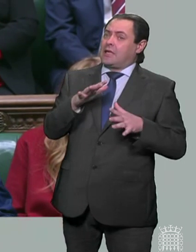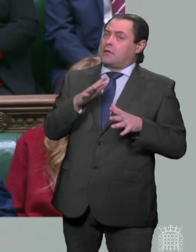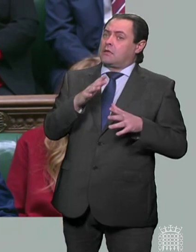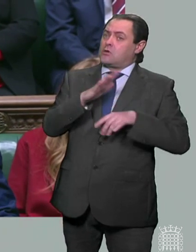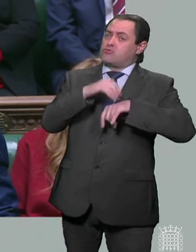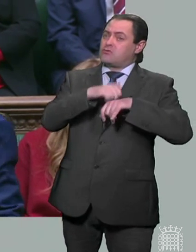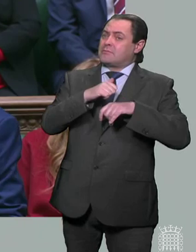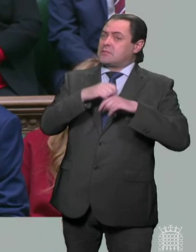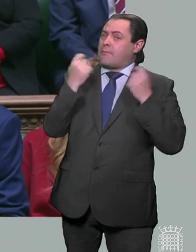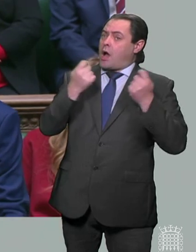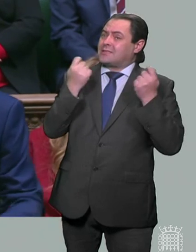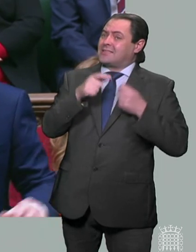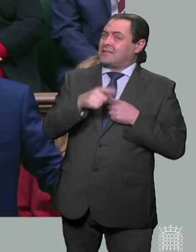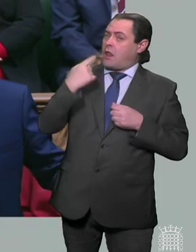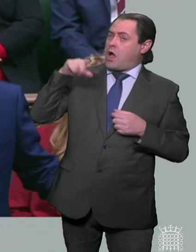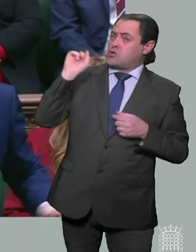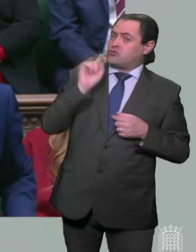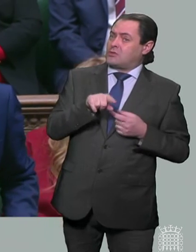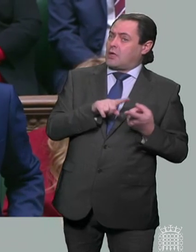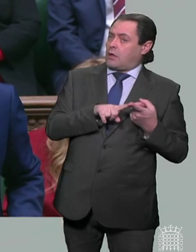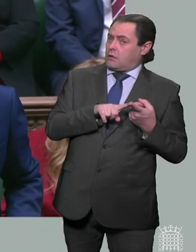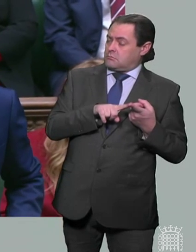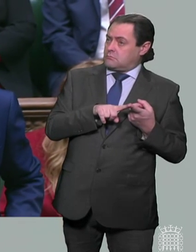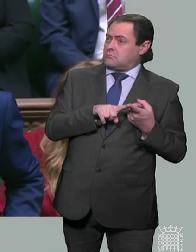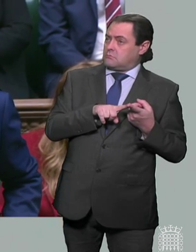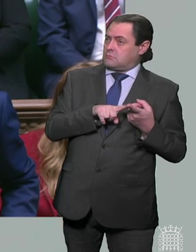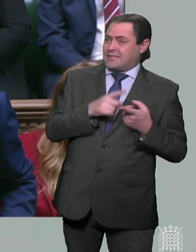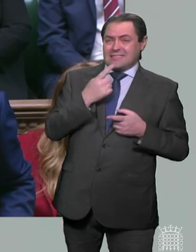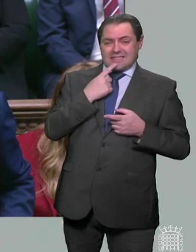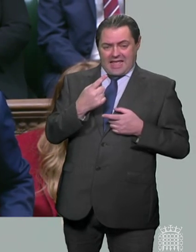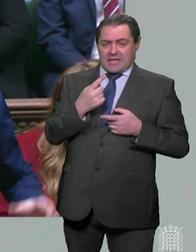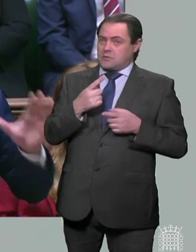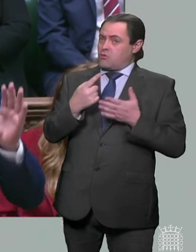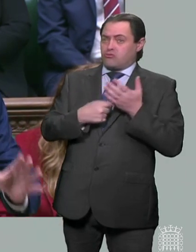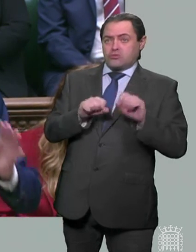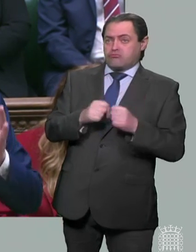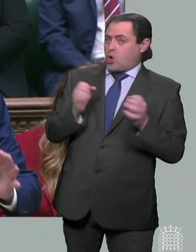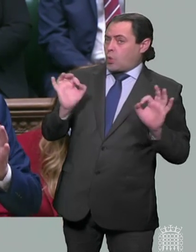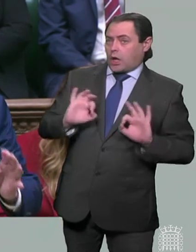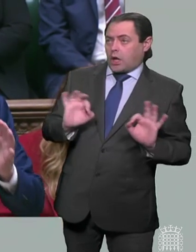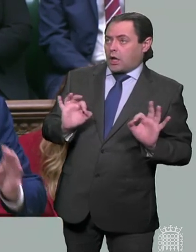He says that no rules were broken.